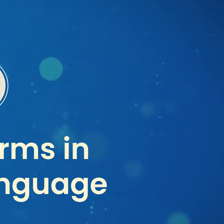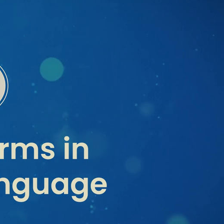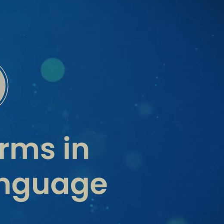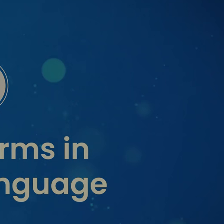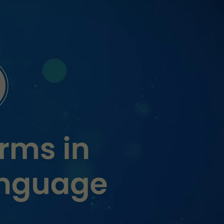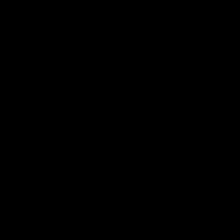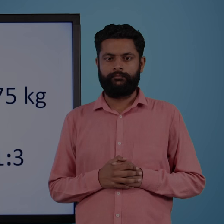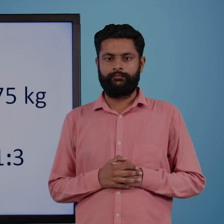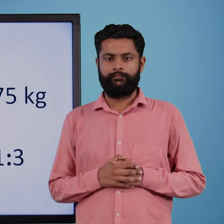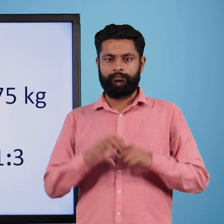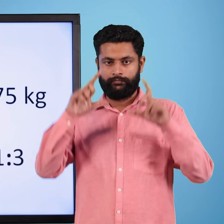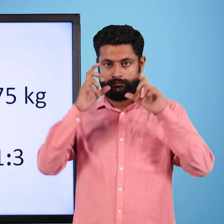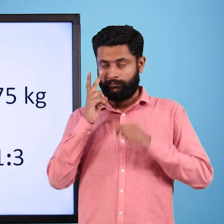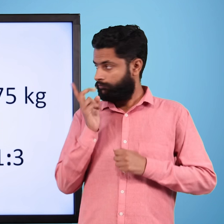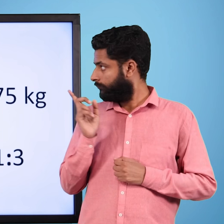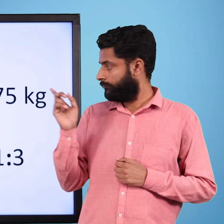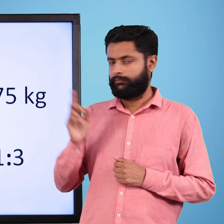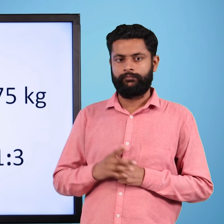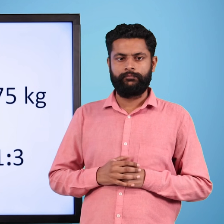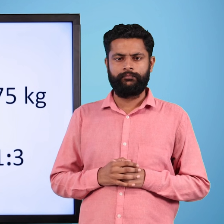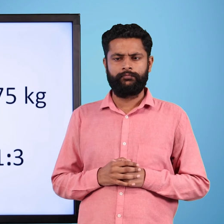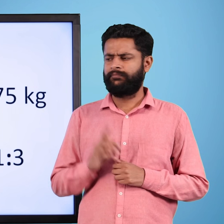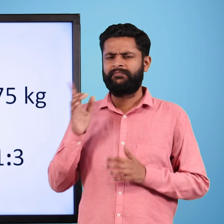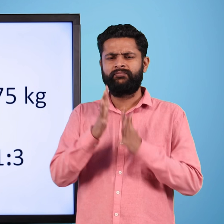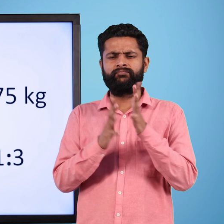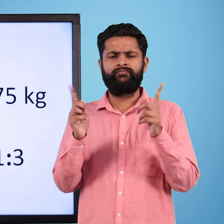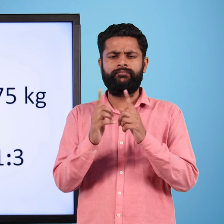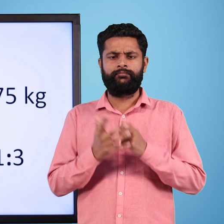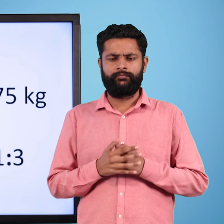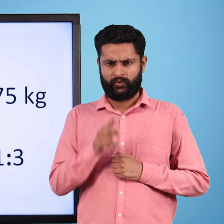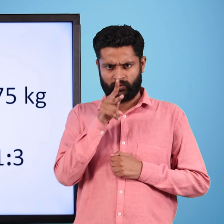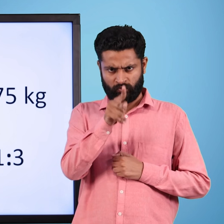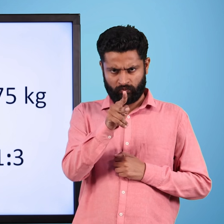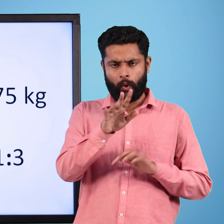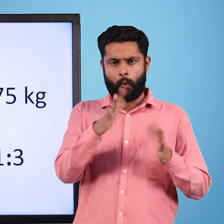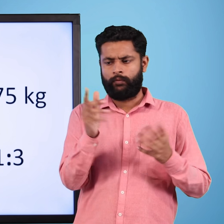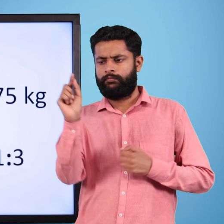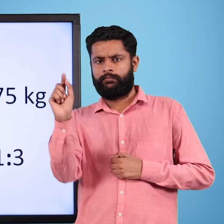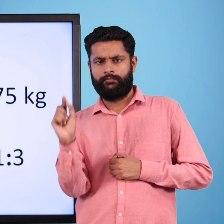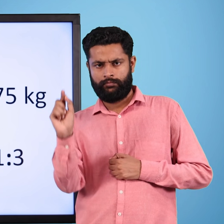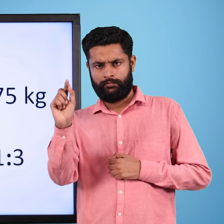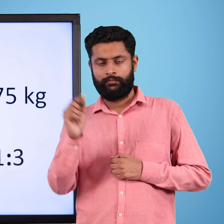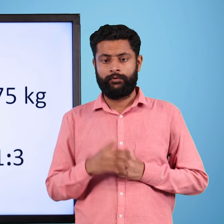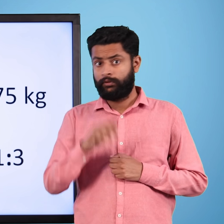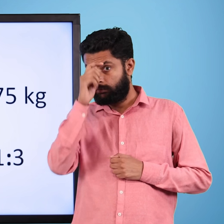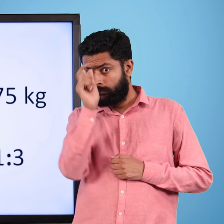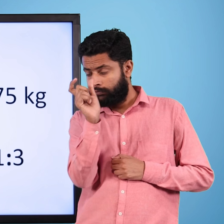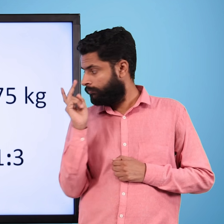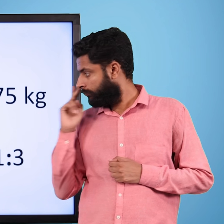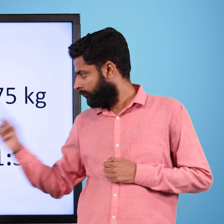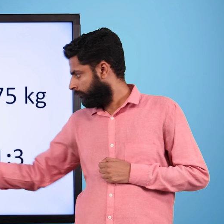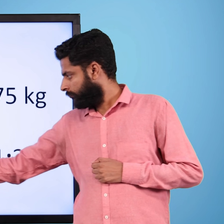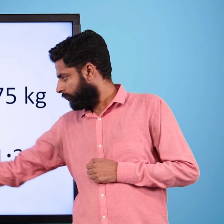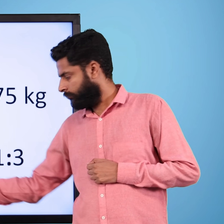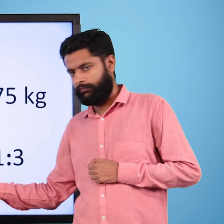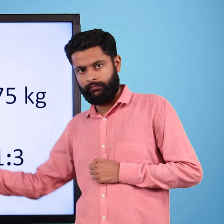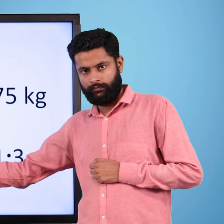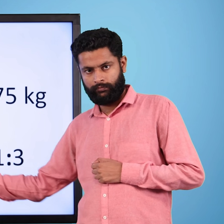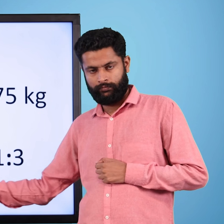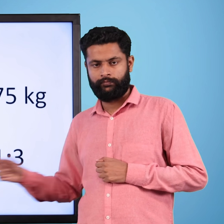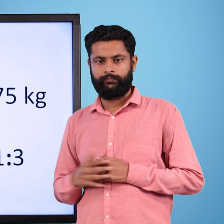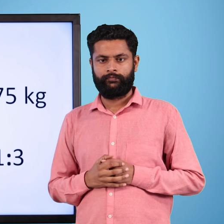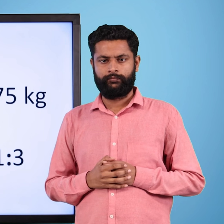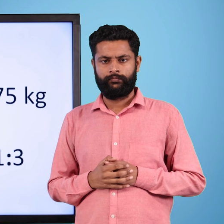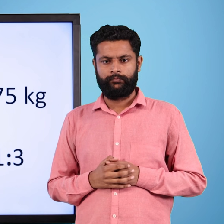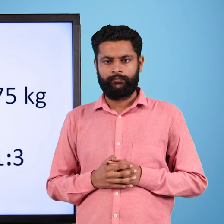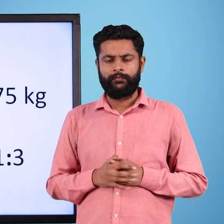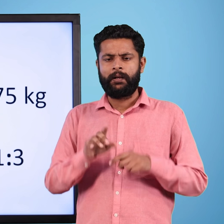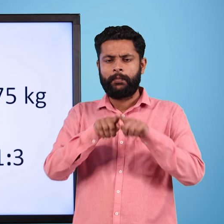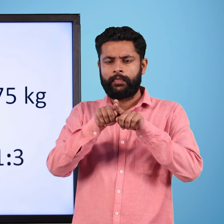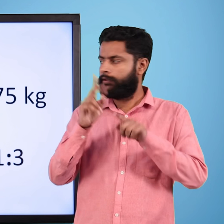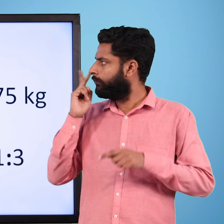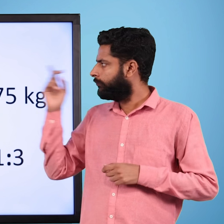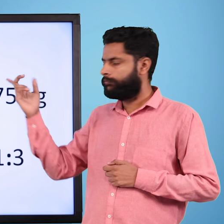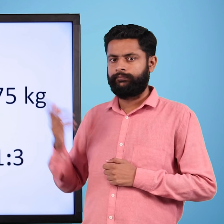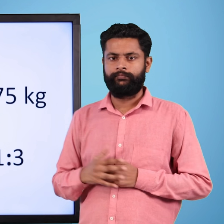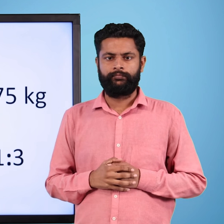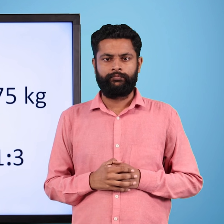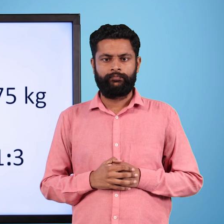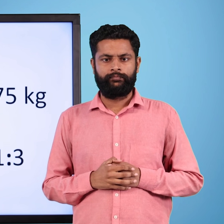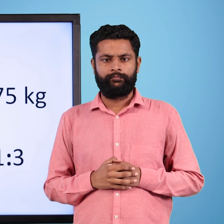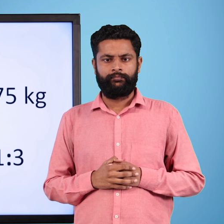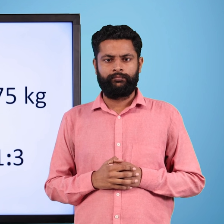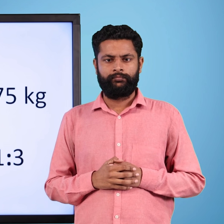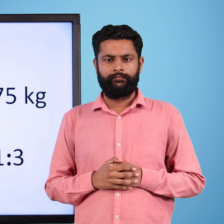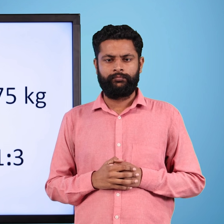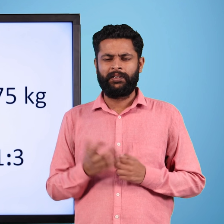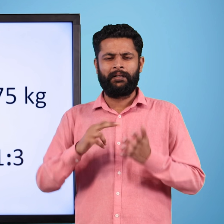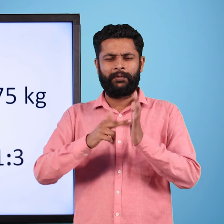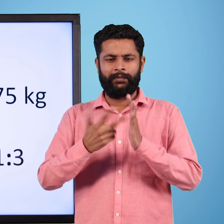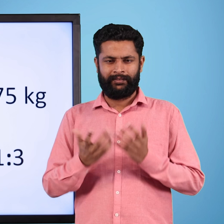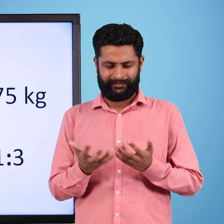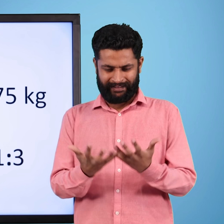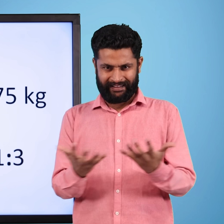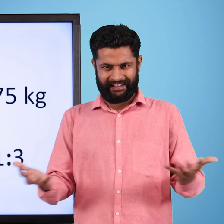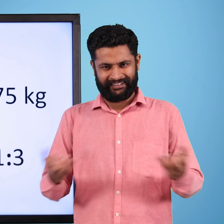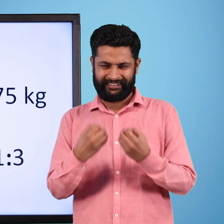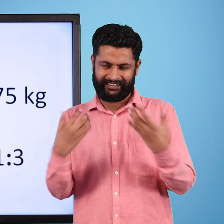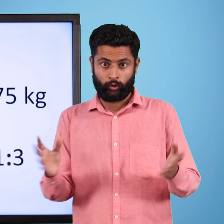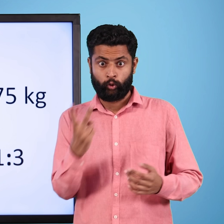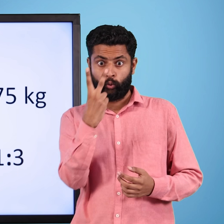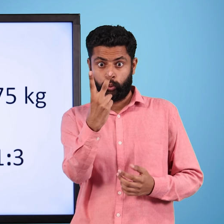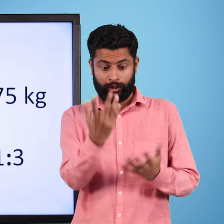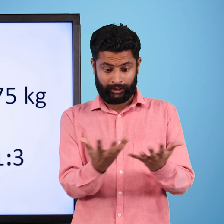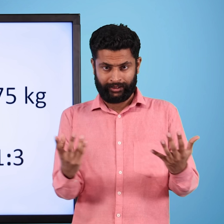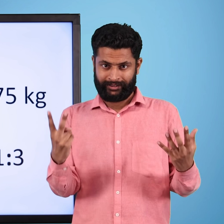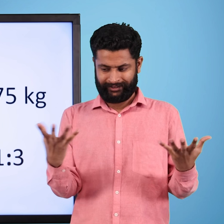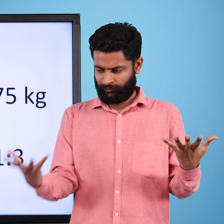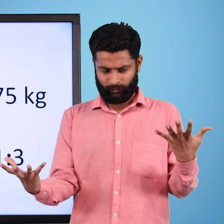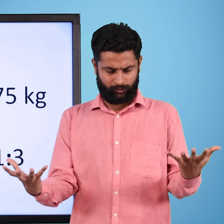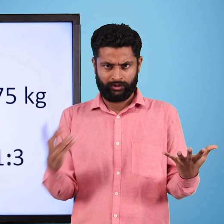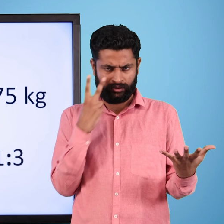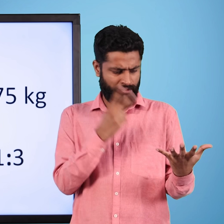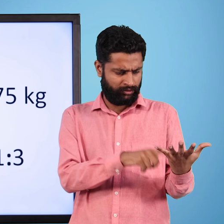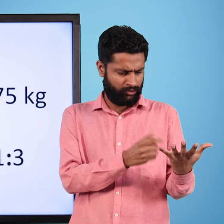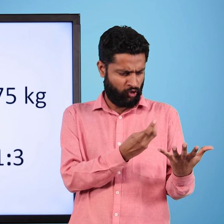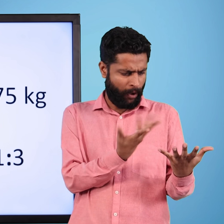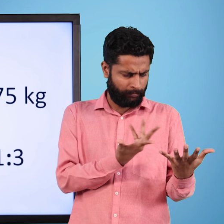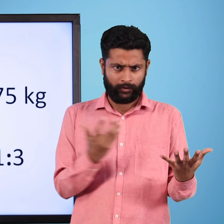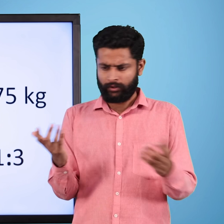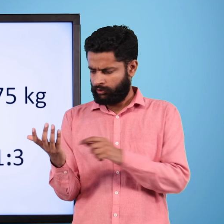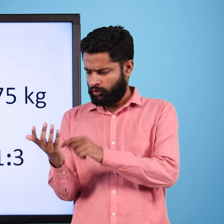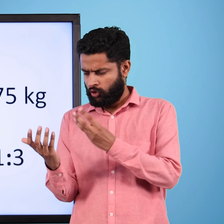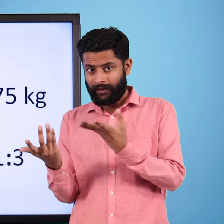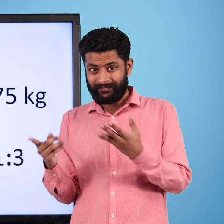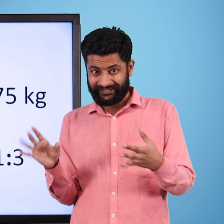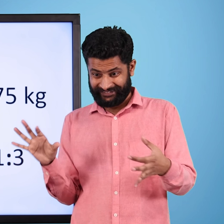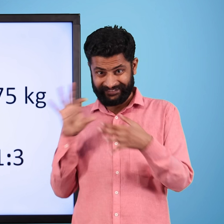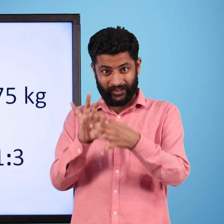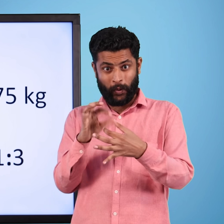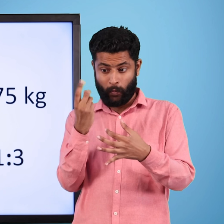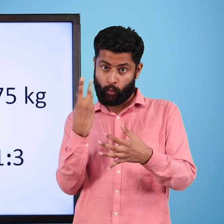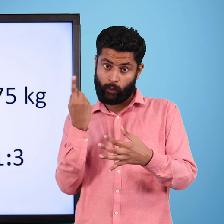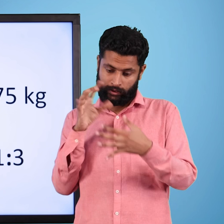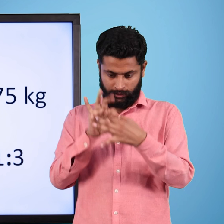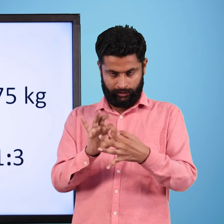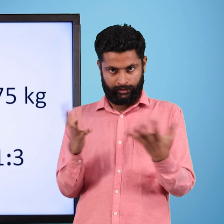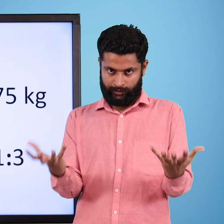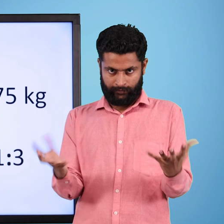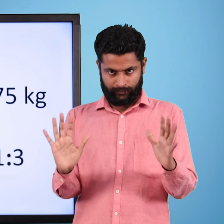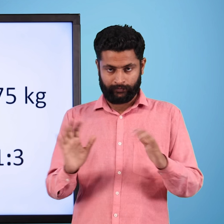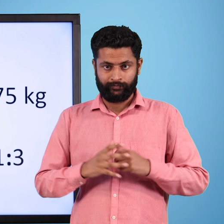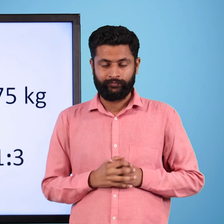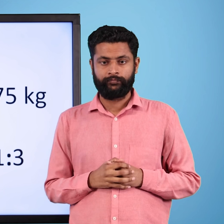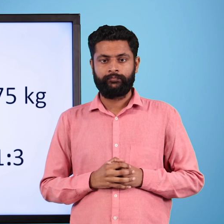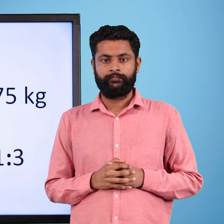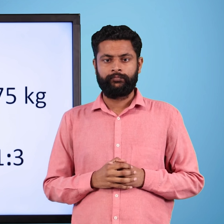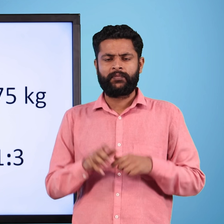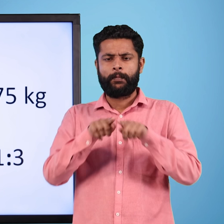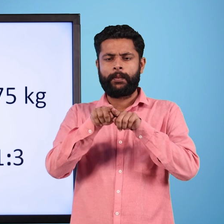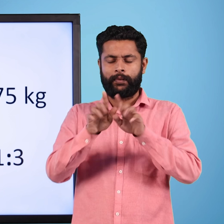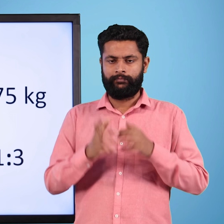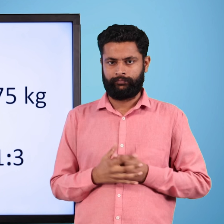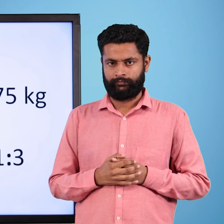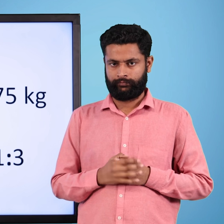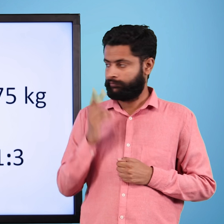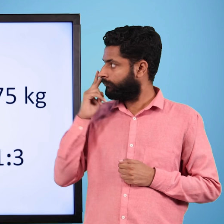ratio This sign means ratio. When we compare the two quantities in terms of ‘how many times’, the comparison is known as the Ratio. We denote ratio using symbol (:) For example,